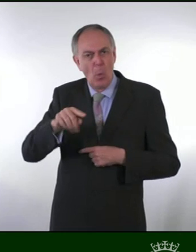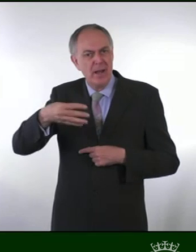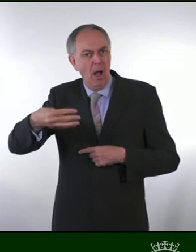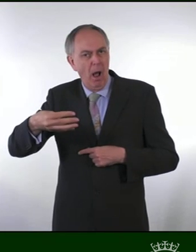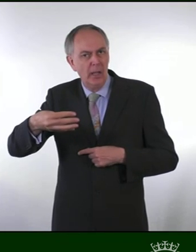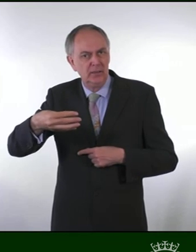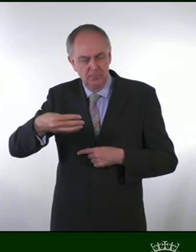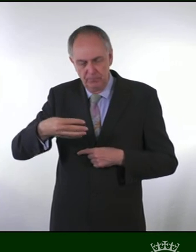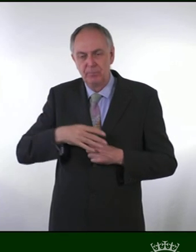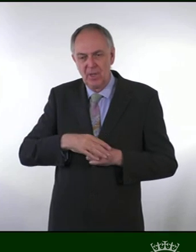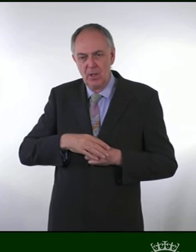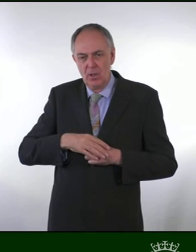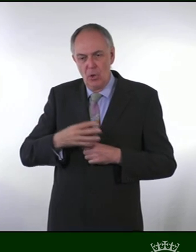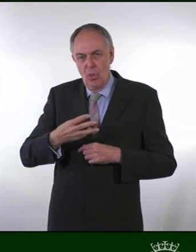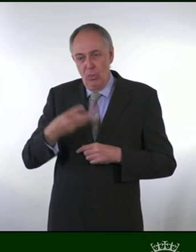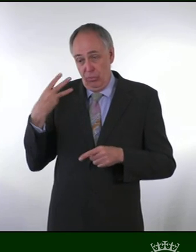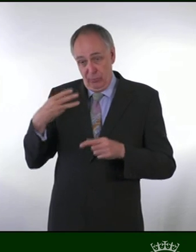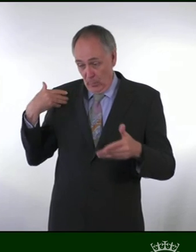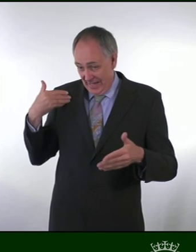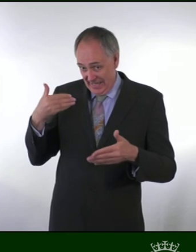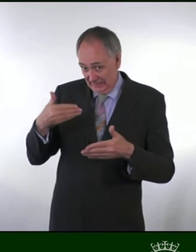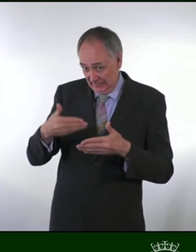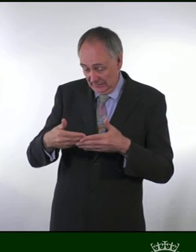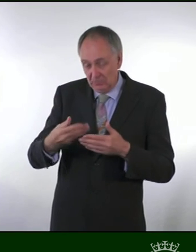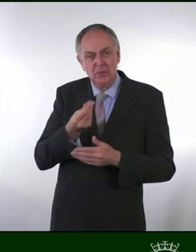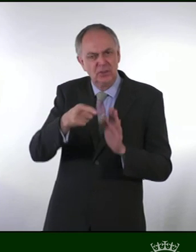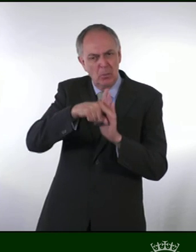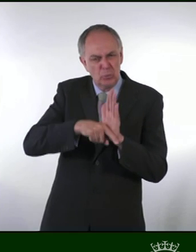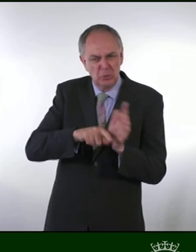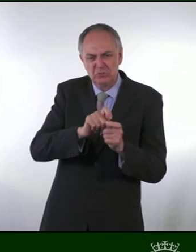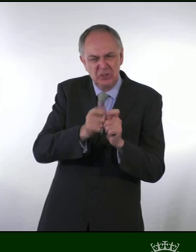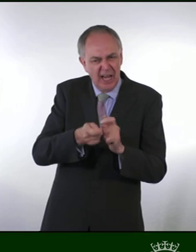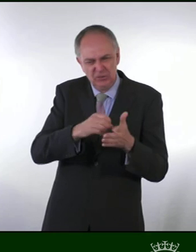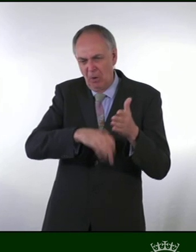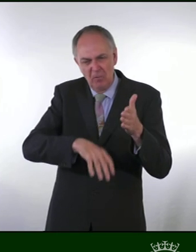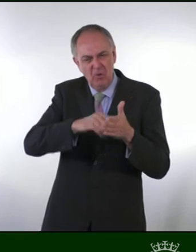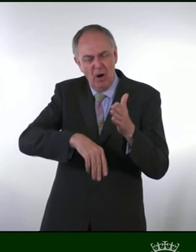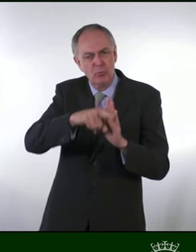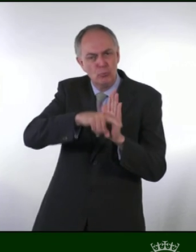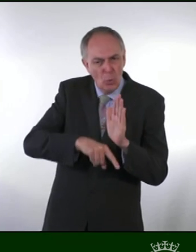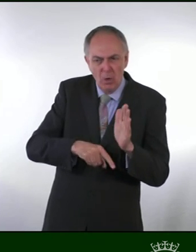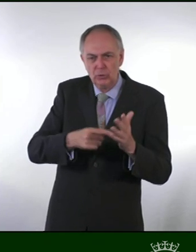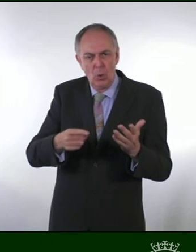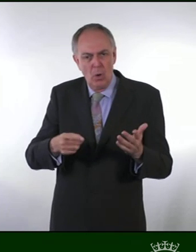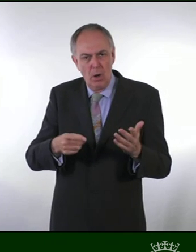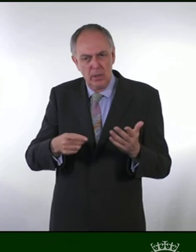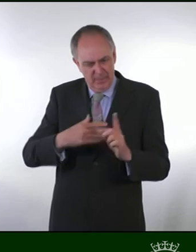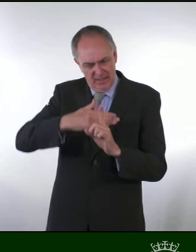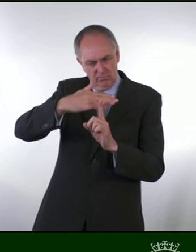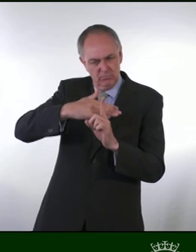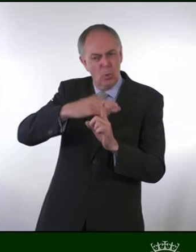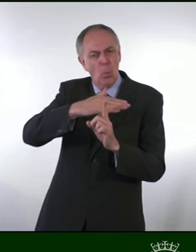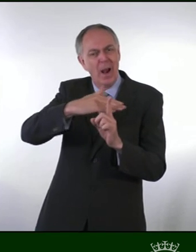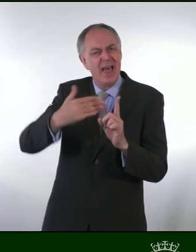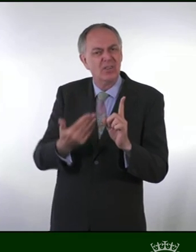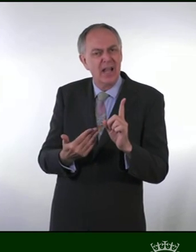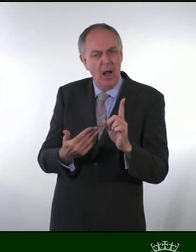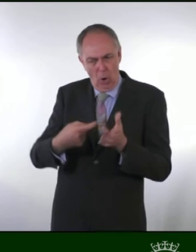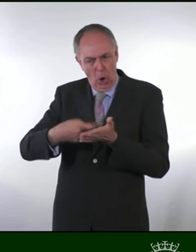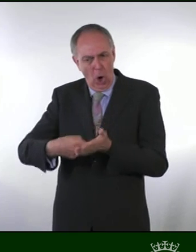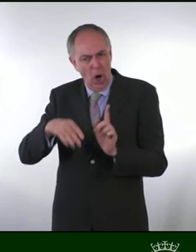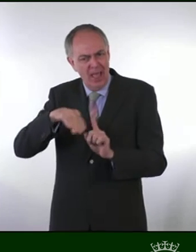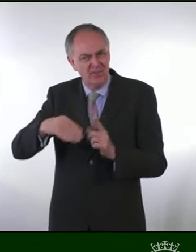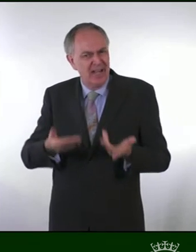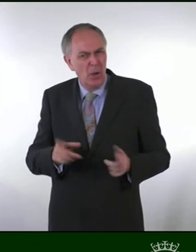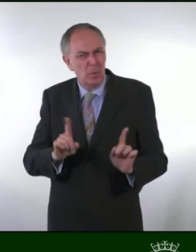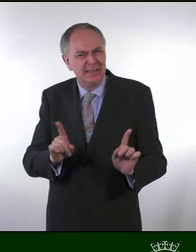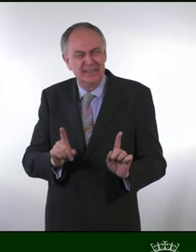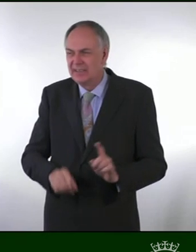We are now three weeks on and some restrictions have been lifted, so can the Prime Minister tell us: what is the alert level now and what is the R rate now?